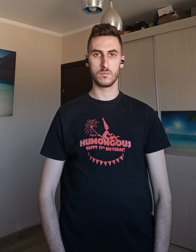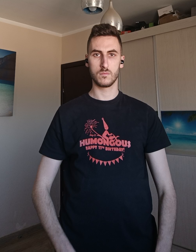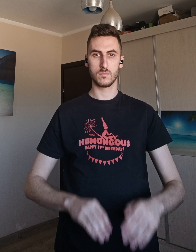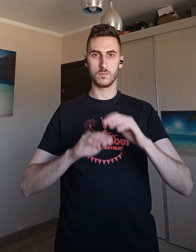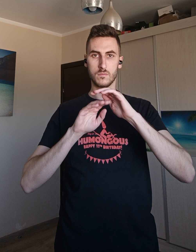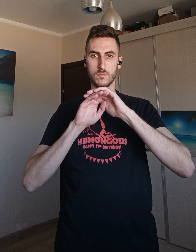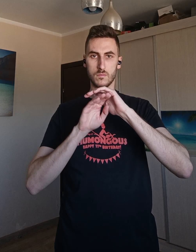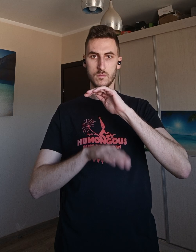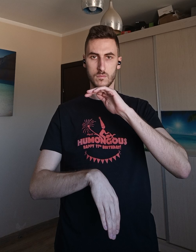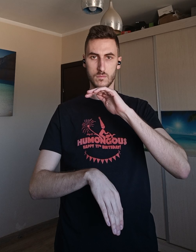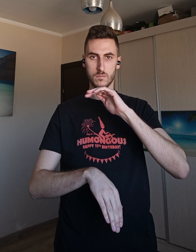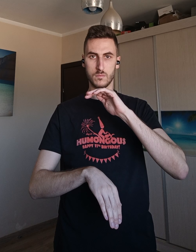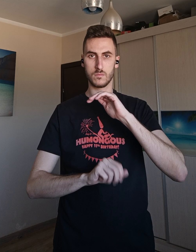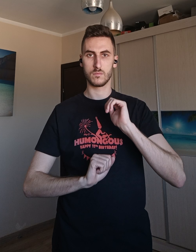זול